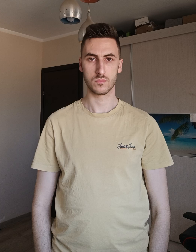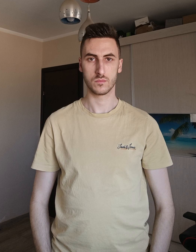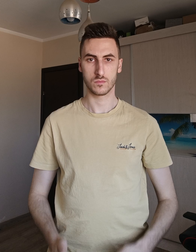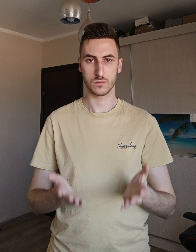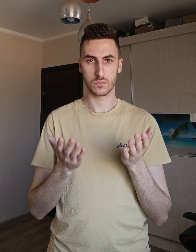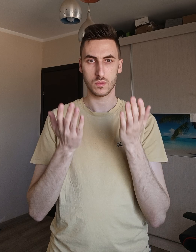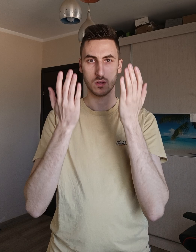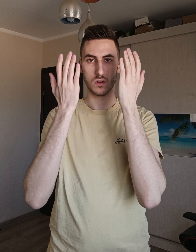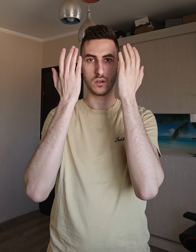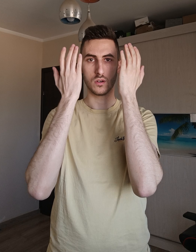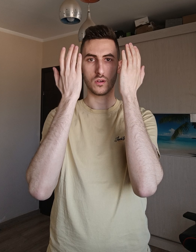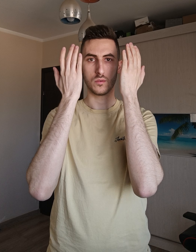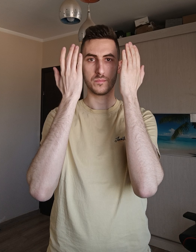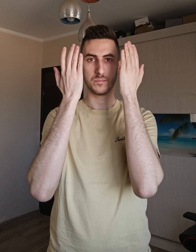לקרוא